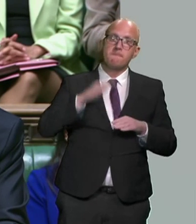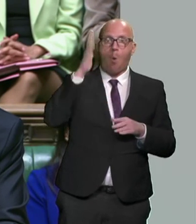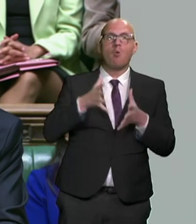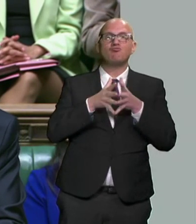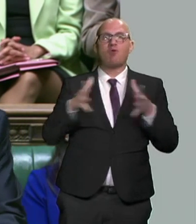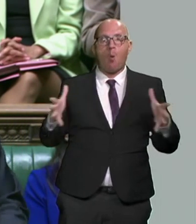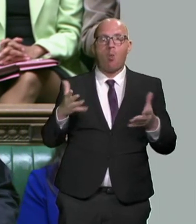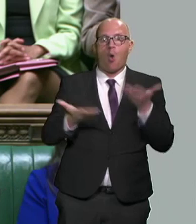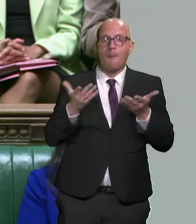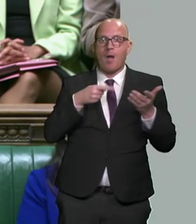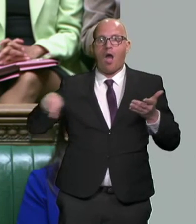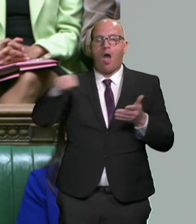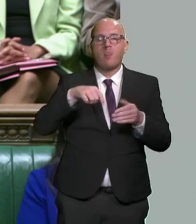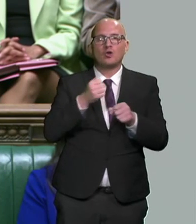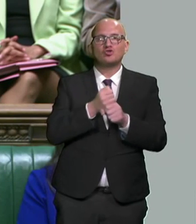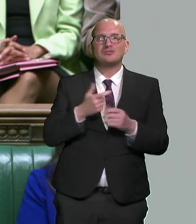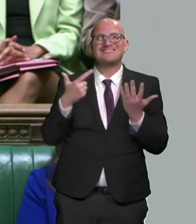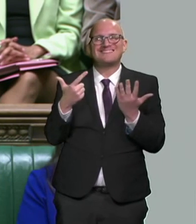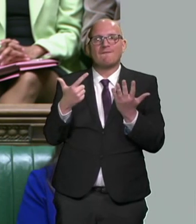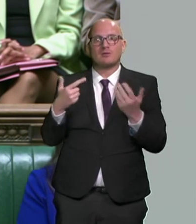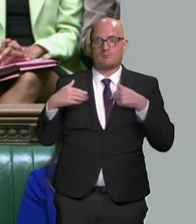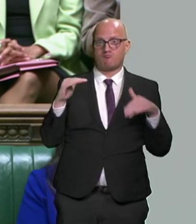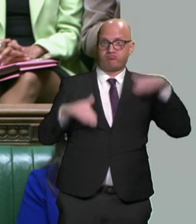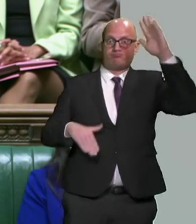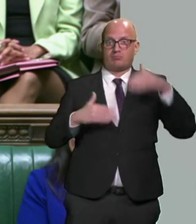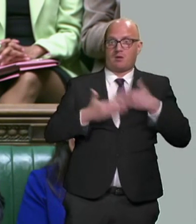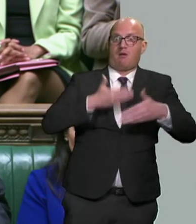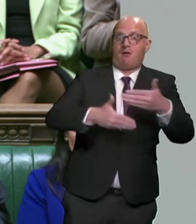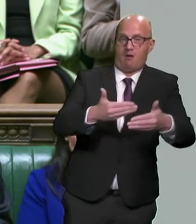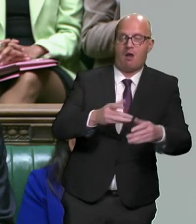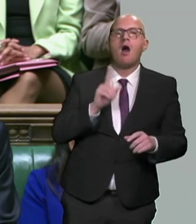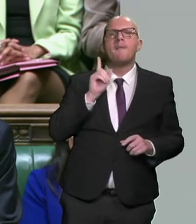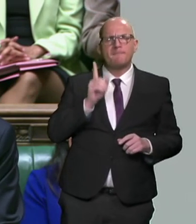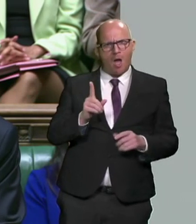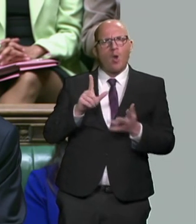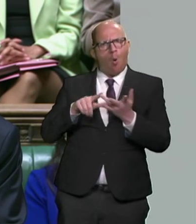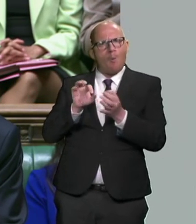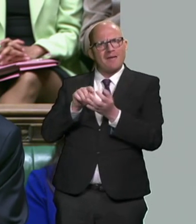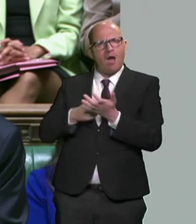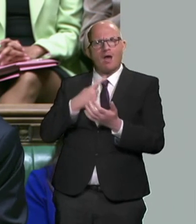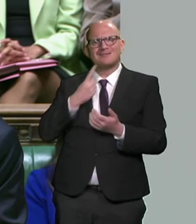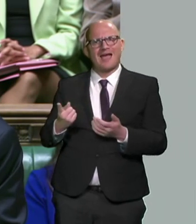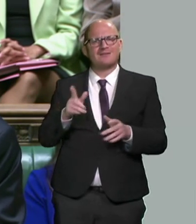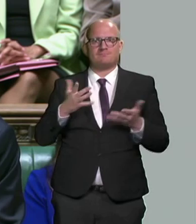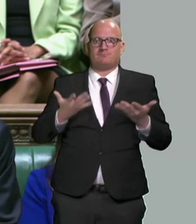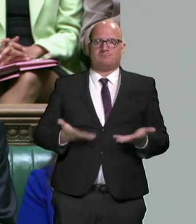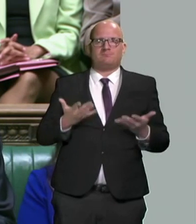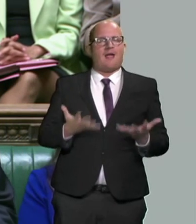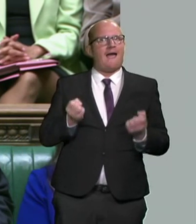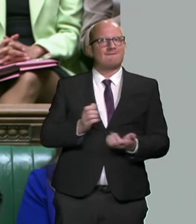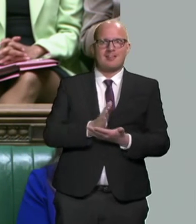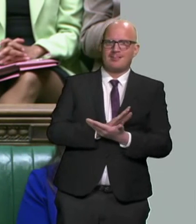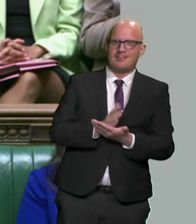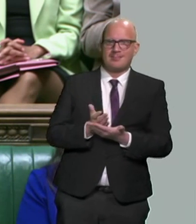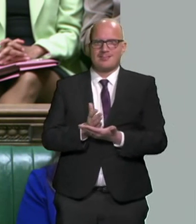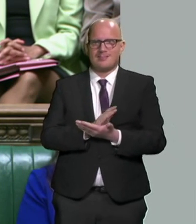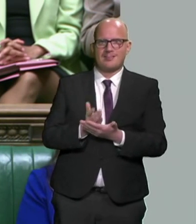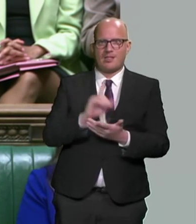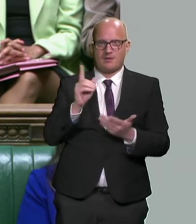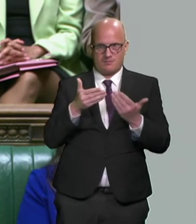But the Office for Budget Responsibility has said specifically: “There is unusually high uncertainty around the outlook”.